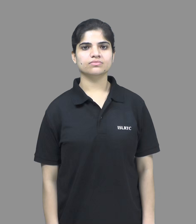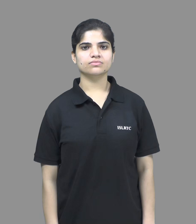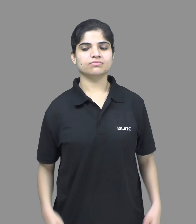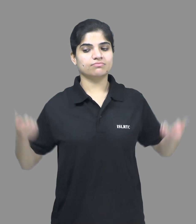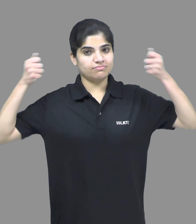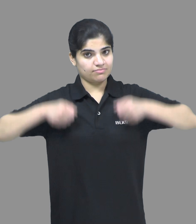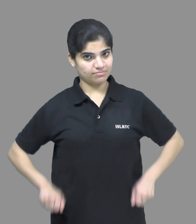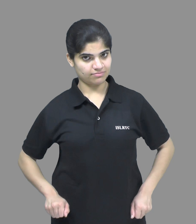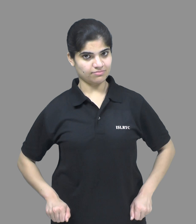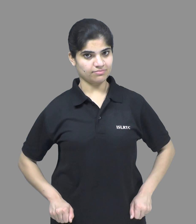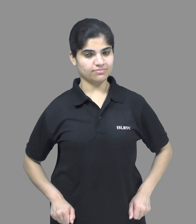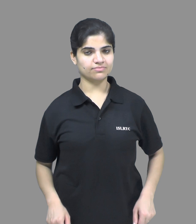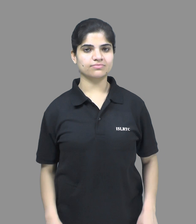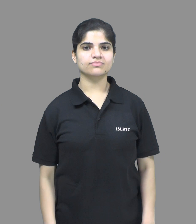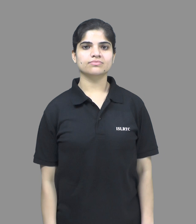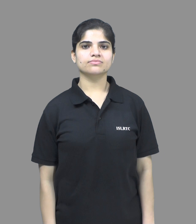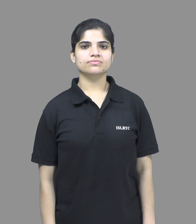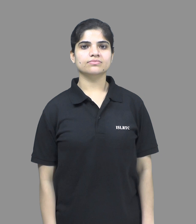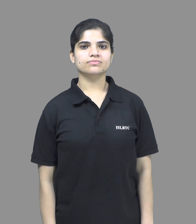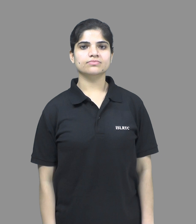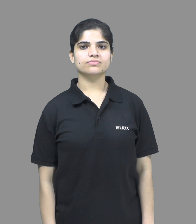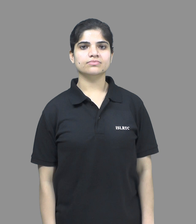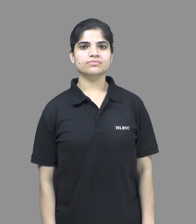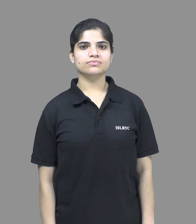Wear